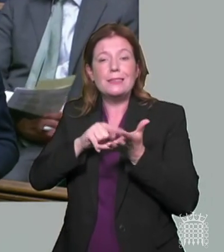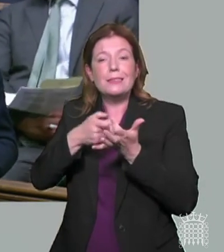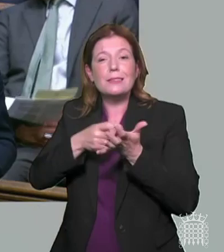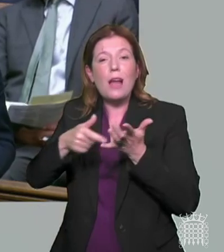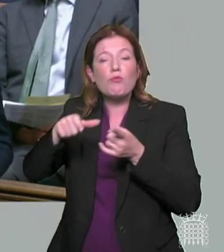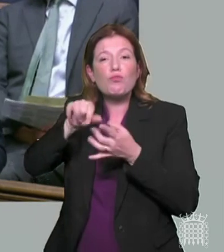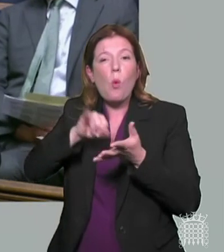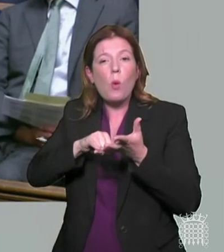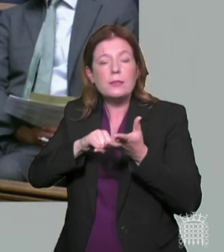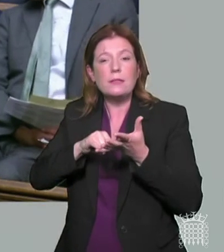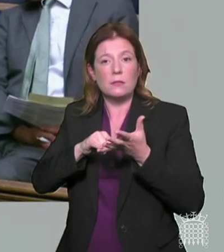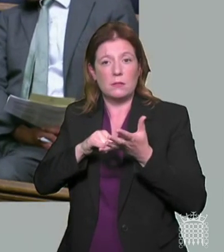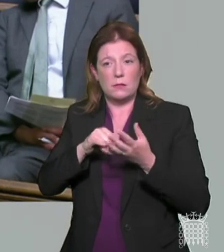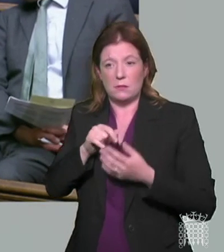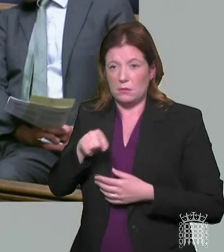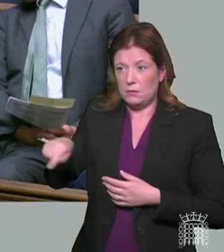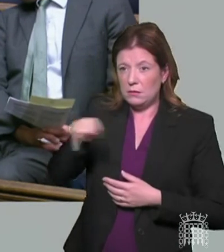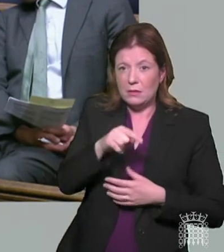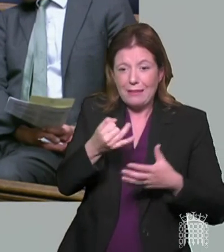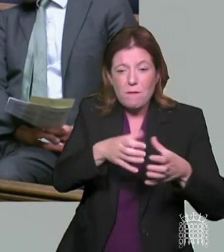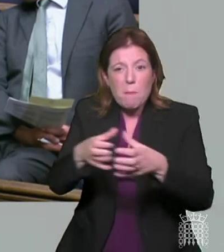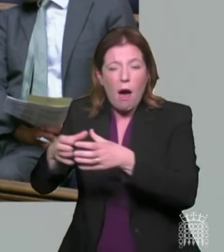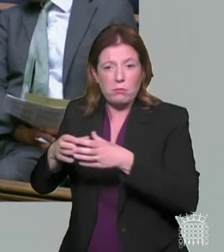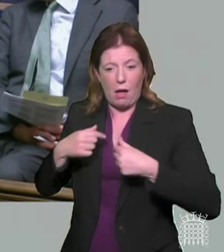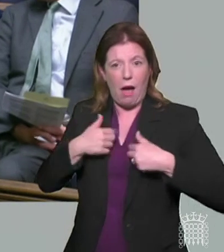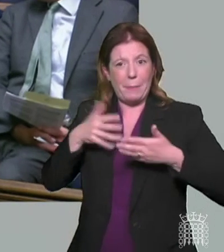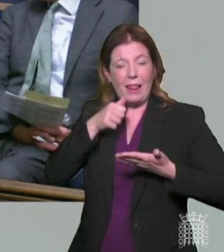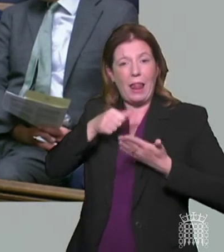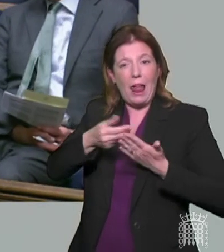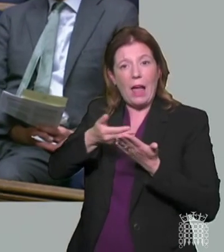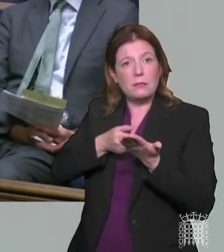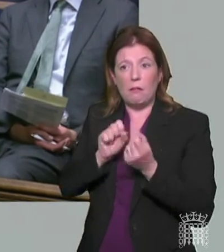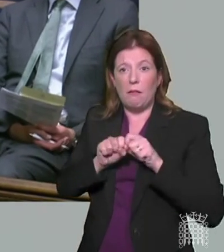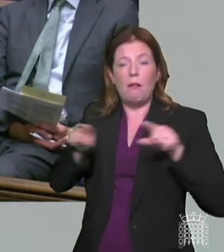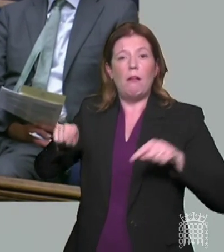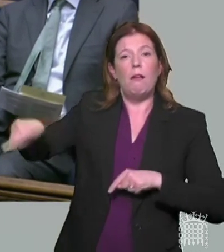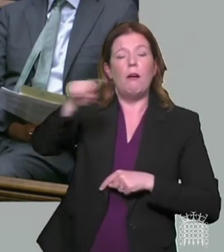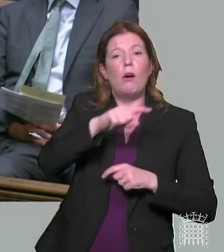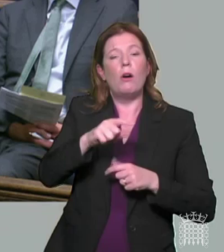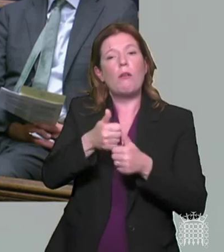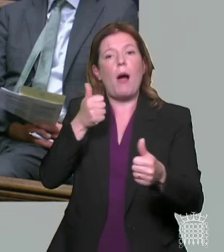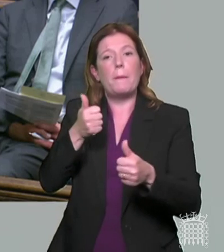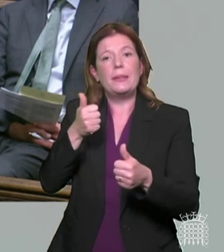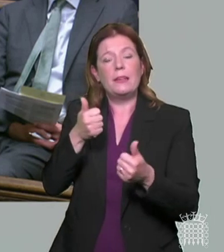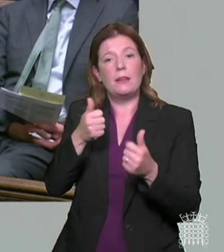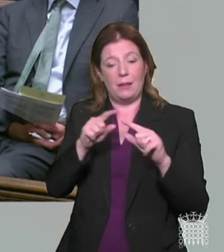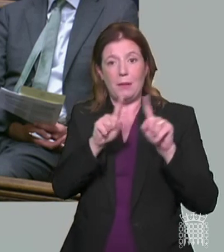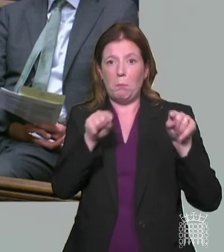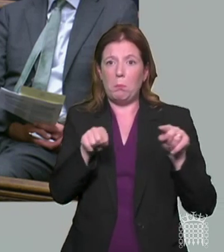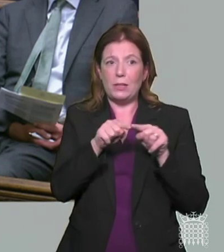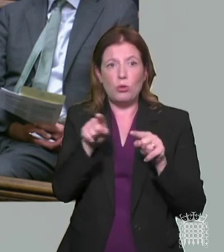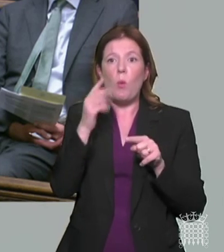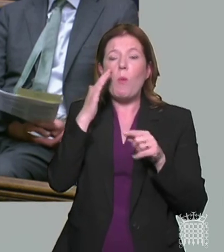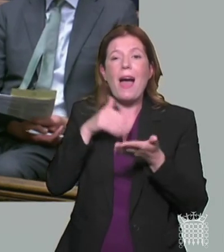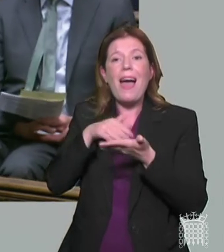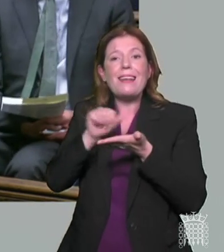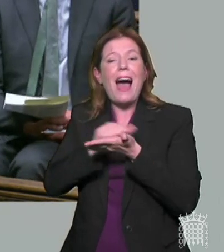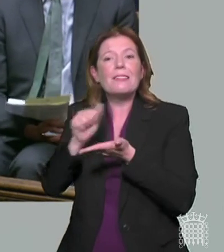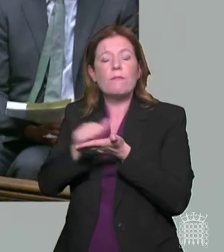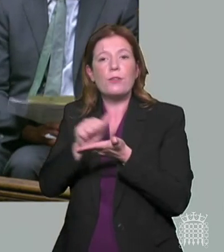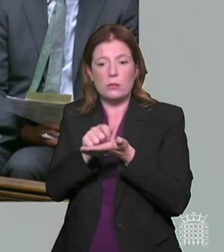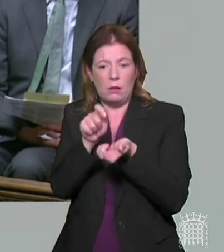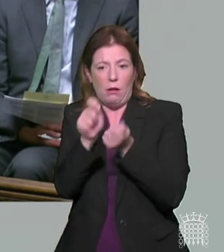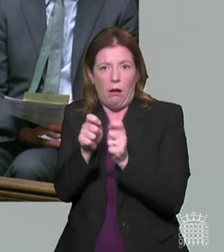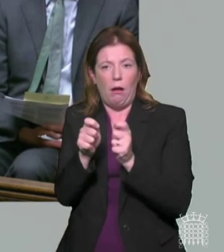Eighty-four Members of this House from seven parties signed my open letter to companies asking them to pledge not to alter their images in their adverts.